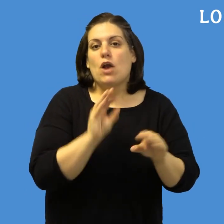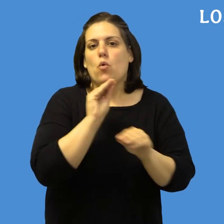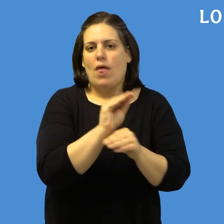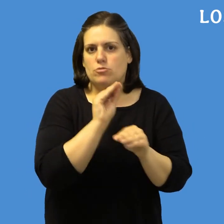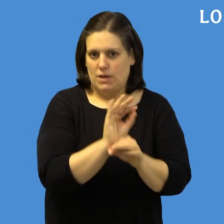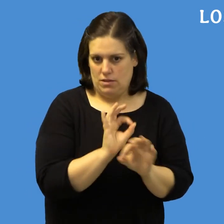cuidar